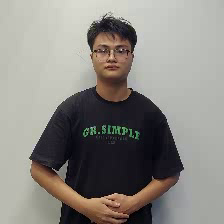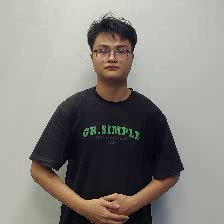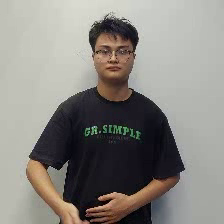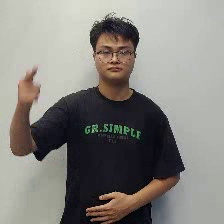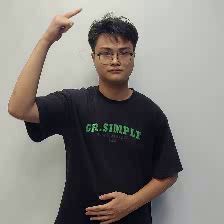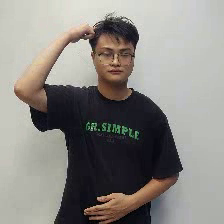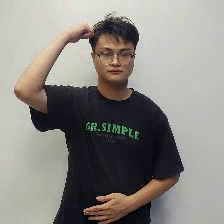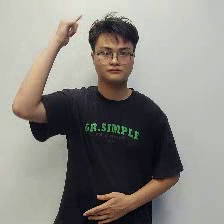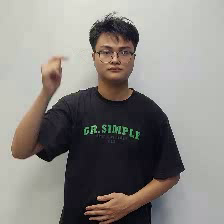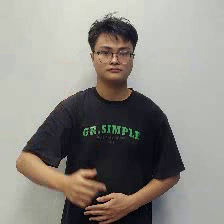Đầu